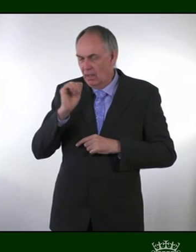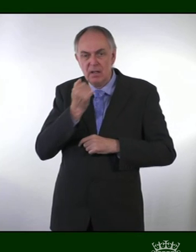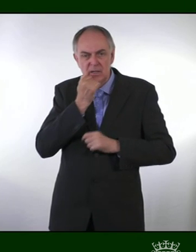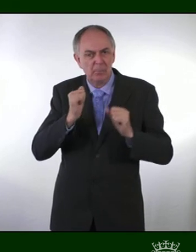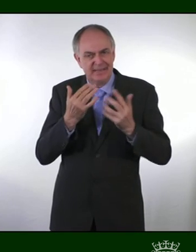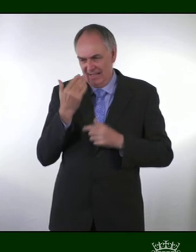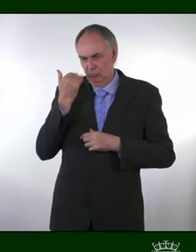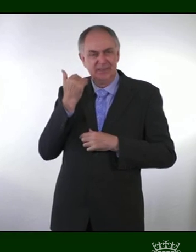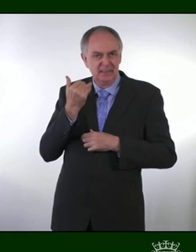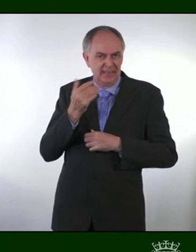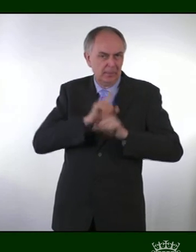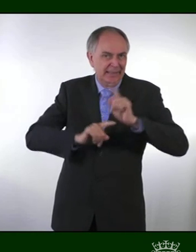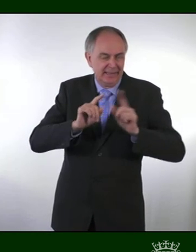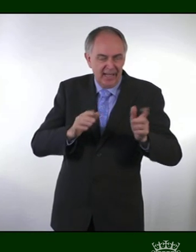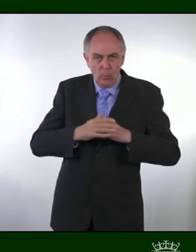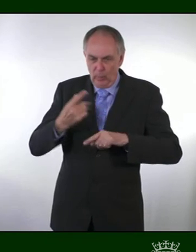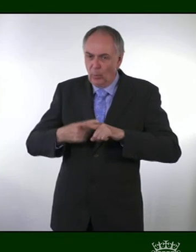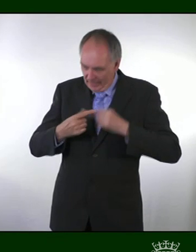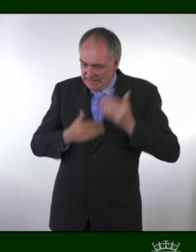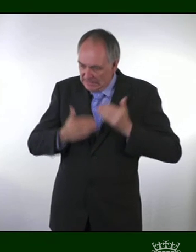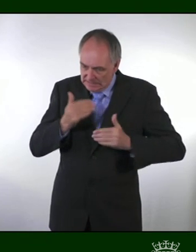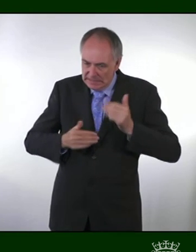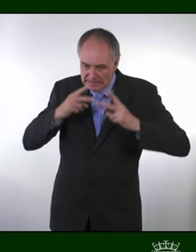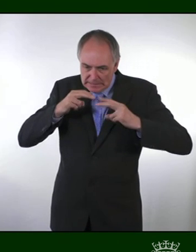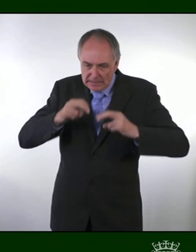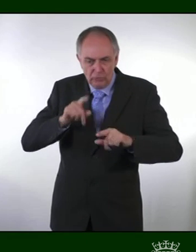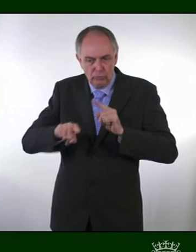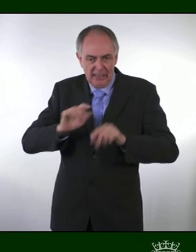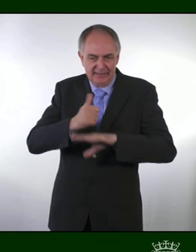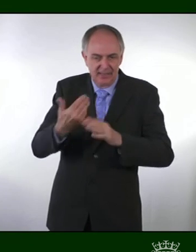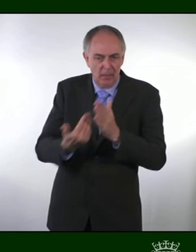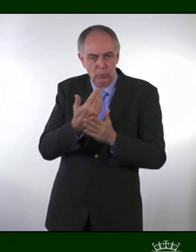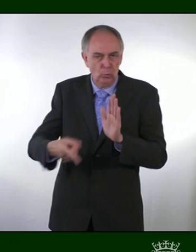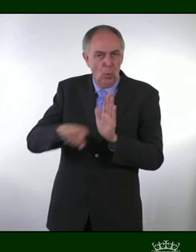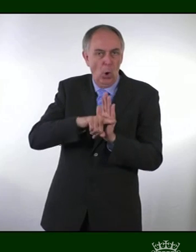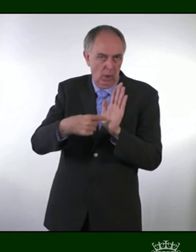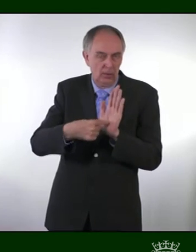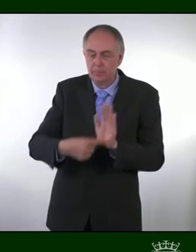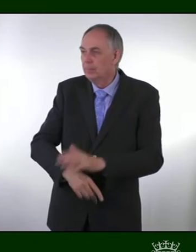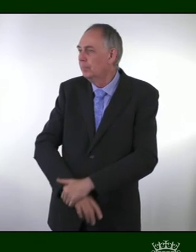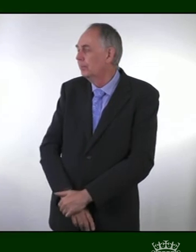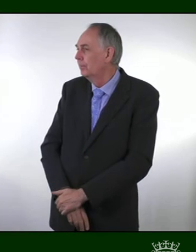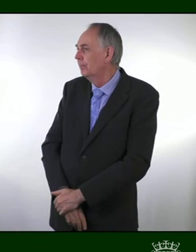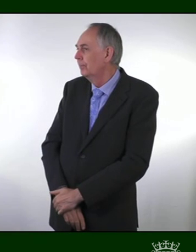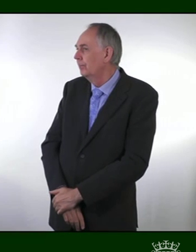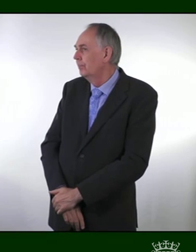10 recently, and we are working at pace, as he knows, on new legislation against online harms.